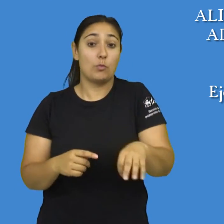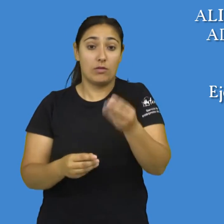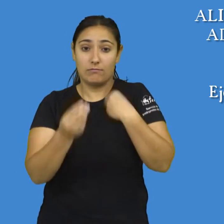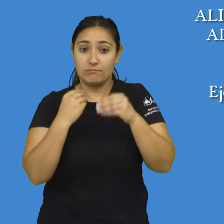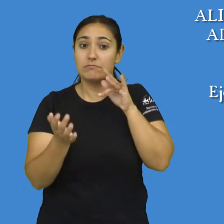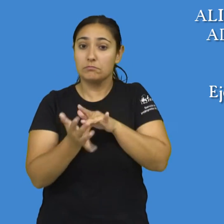comer